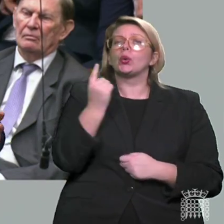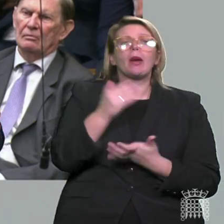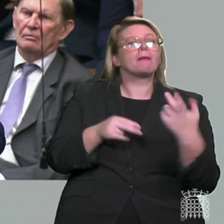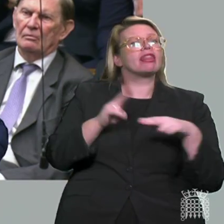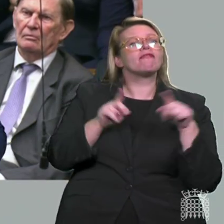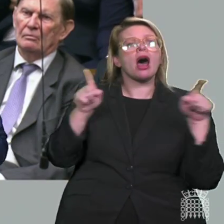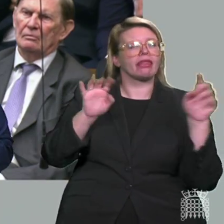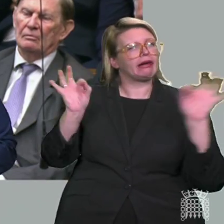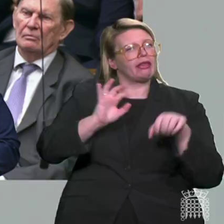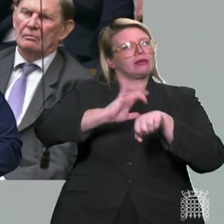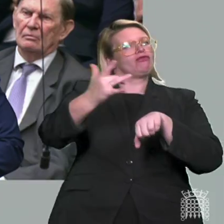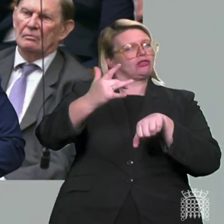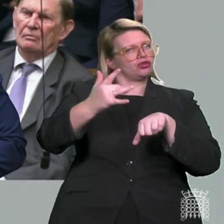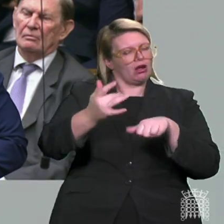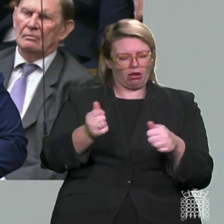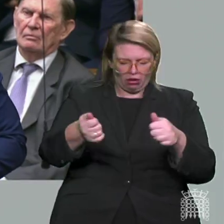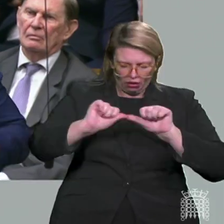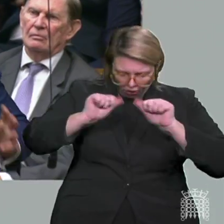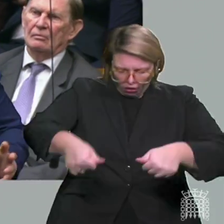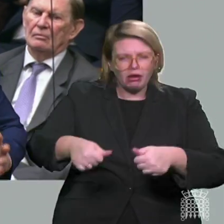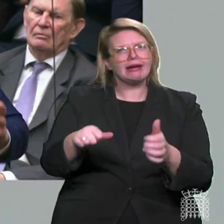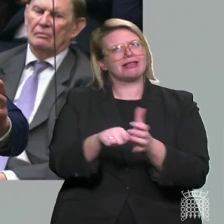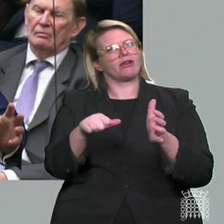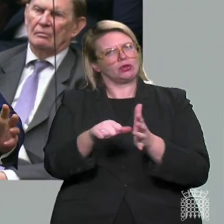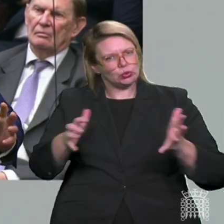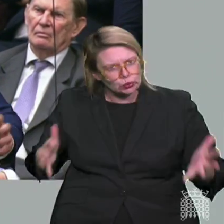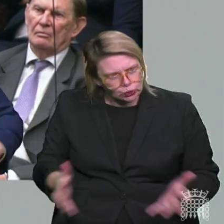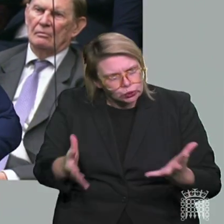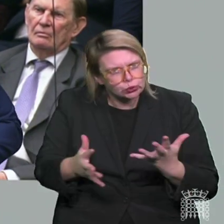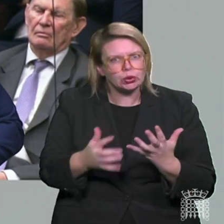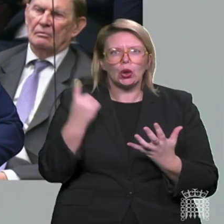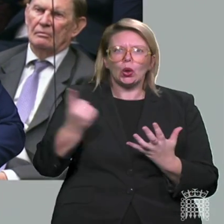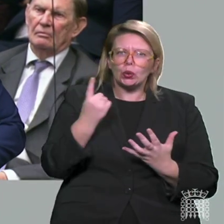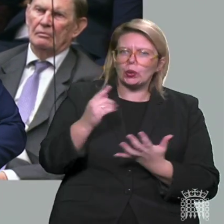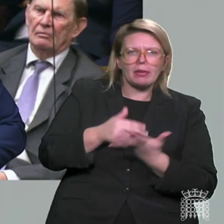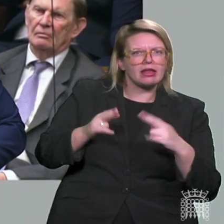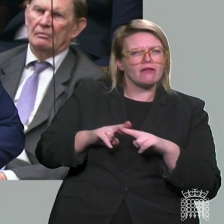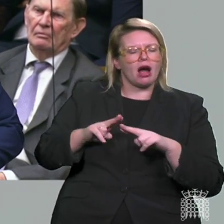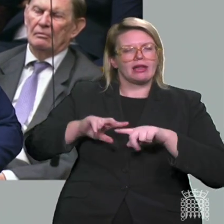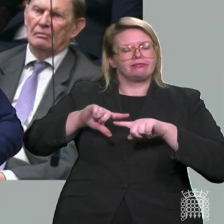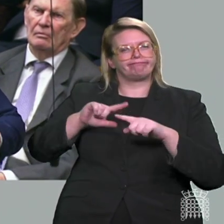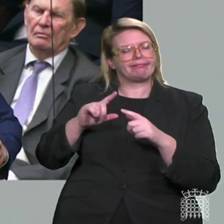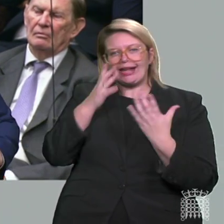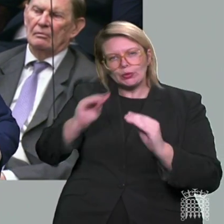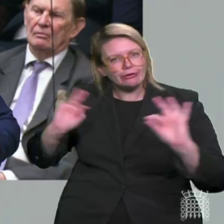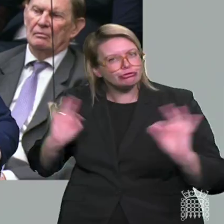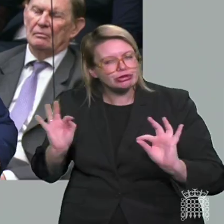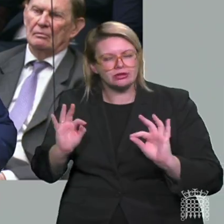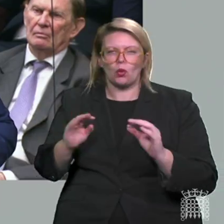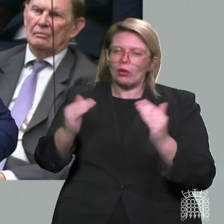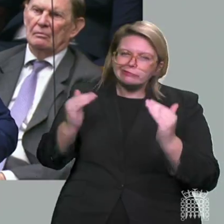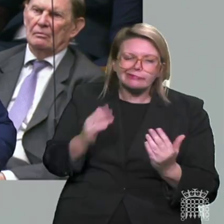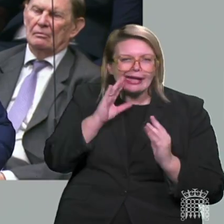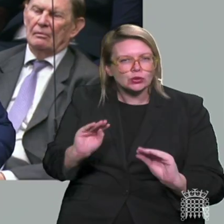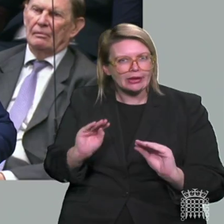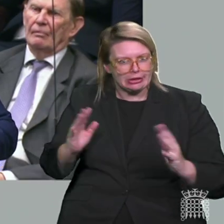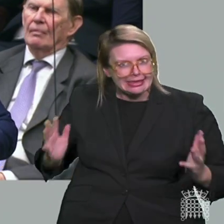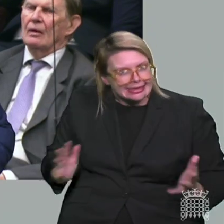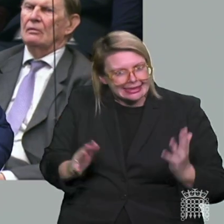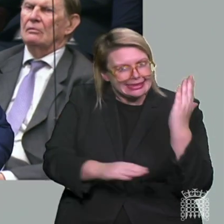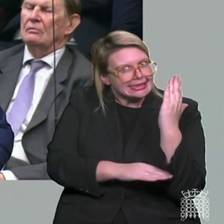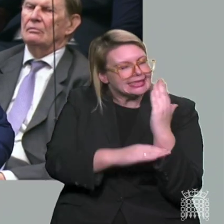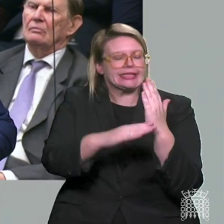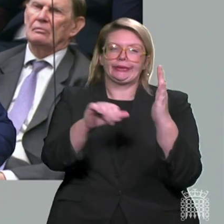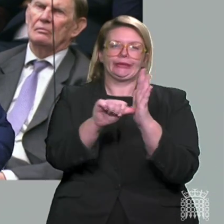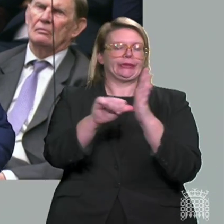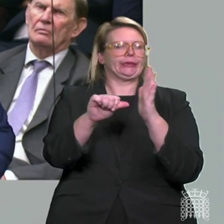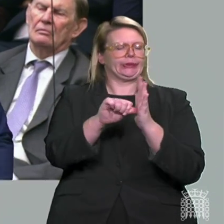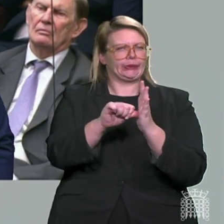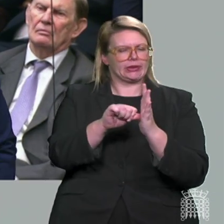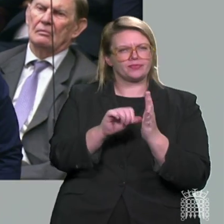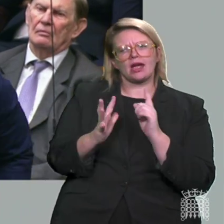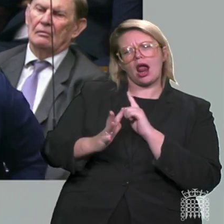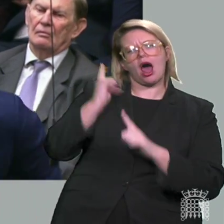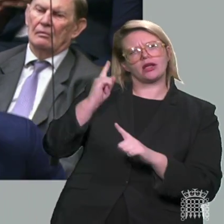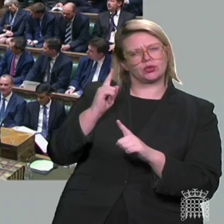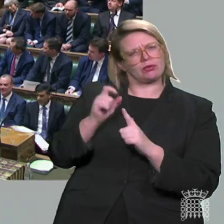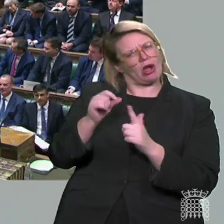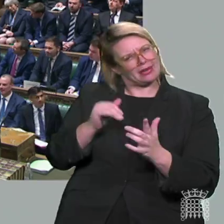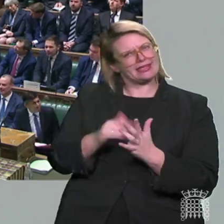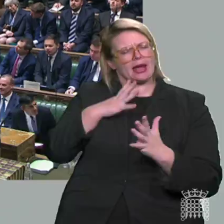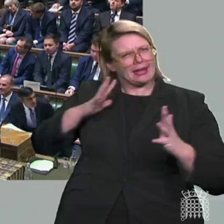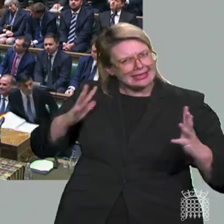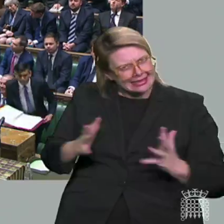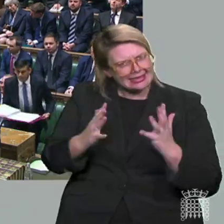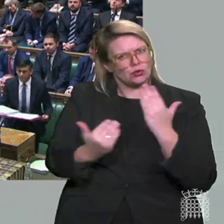I warmly welcome what my right honourable Friend set out last week about education and family, but does he agree that we also need our universities, employers and professions to play their part to improve social mobility?